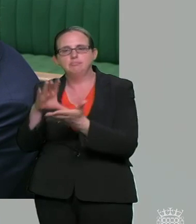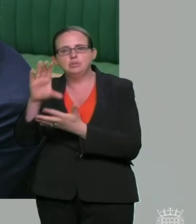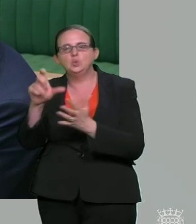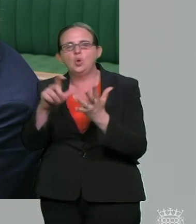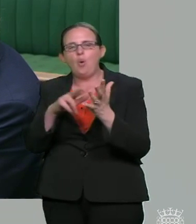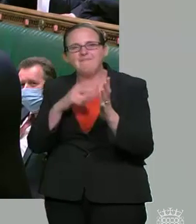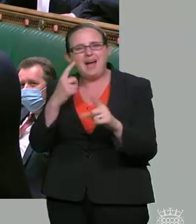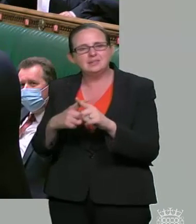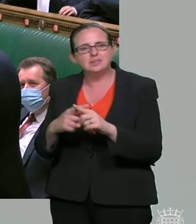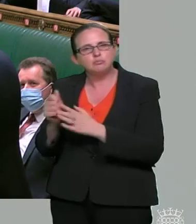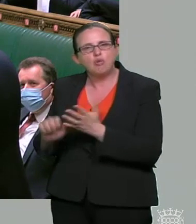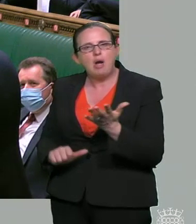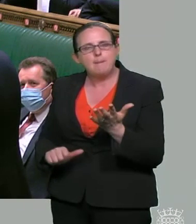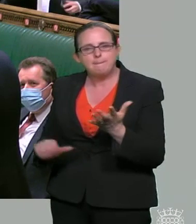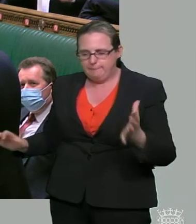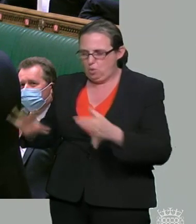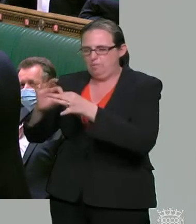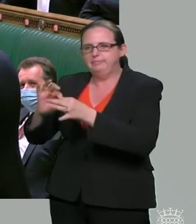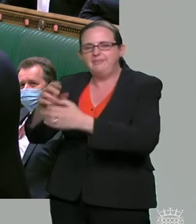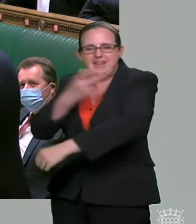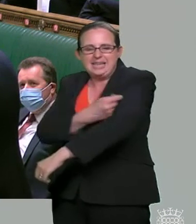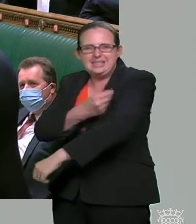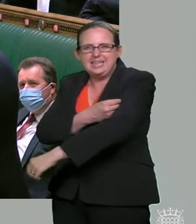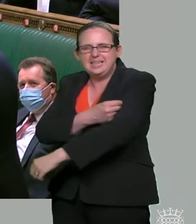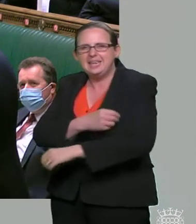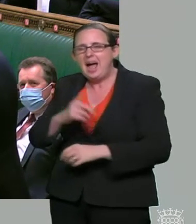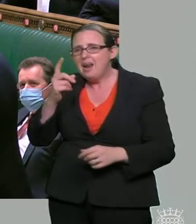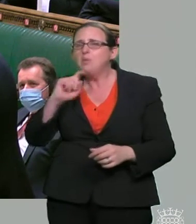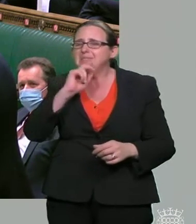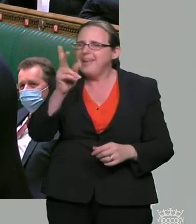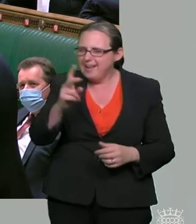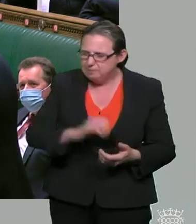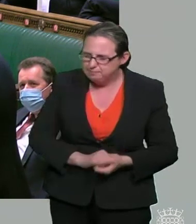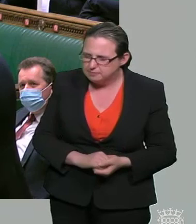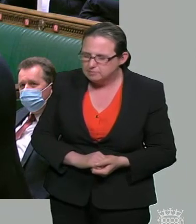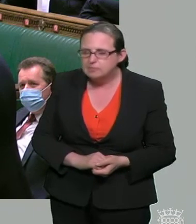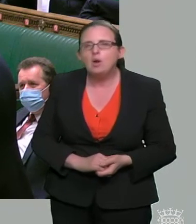Let me just remind the right honourable Gentleman of the statistic that I mentioned earlier.